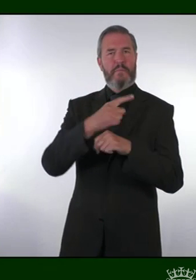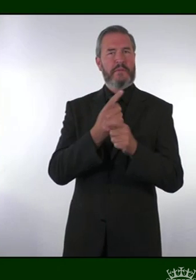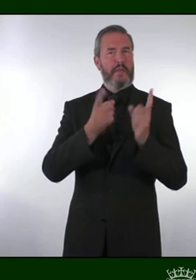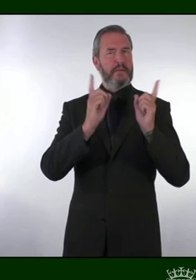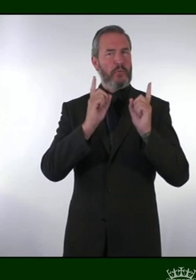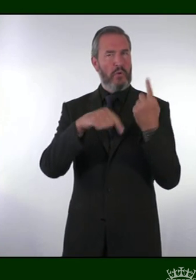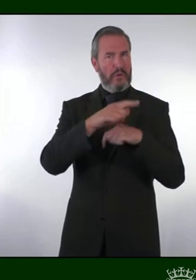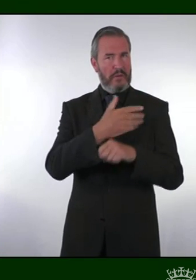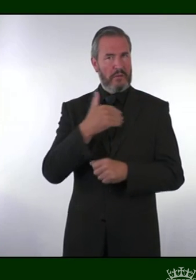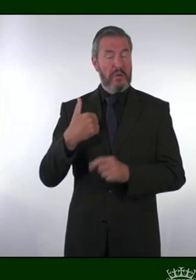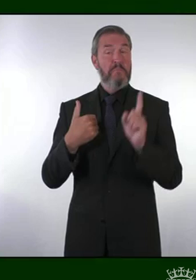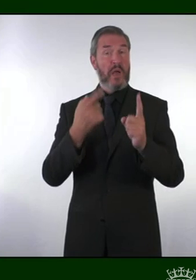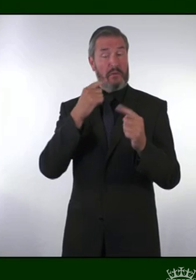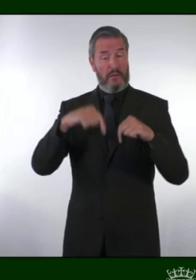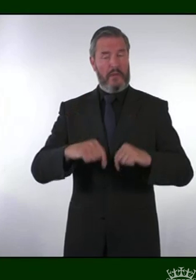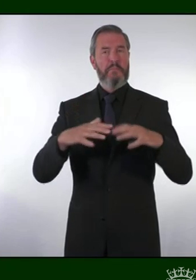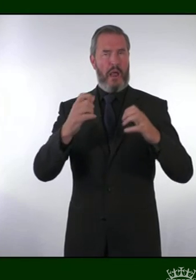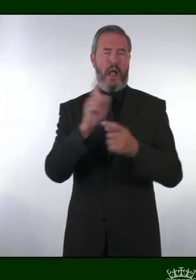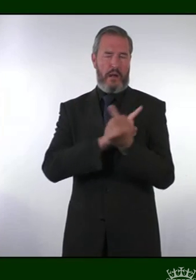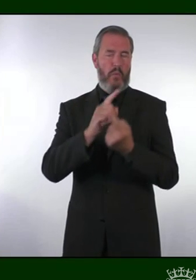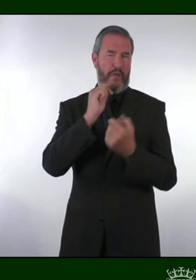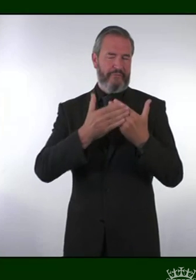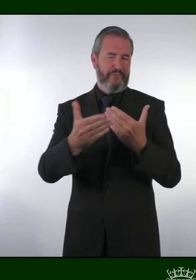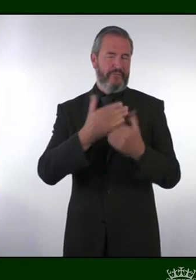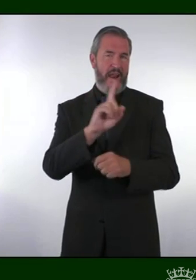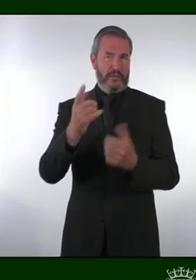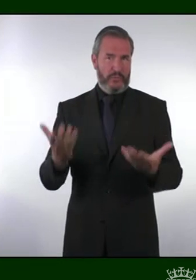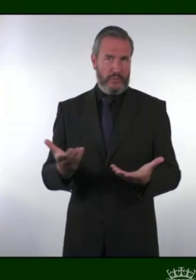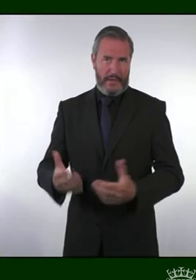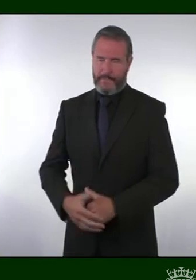In addition to my duties in this House, I shall have further such meetings later today.